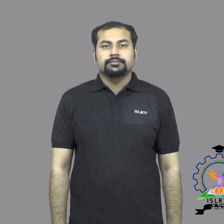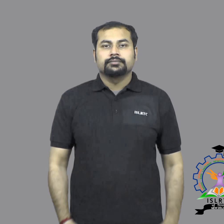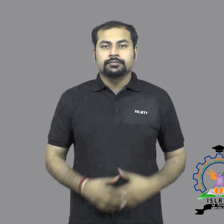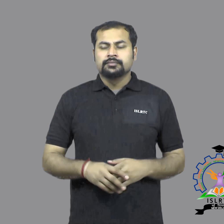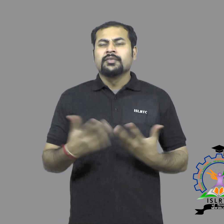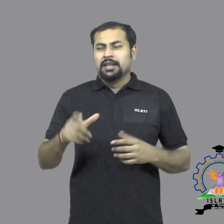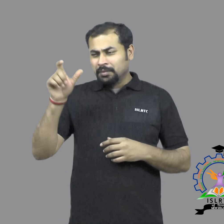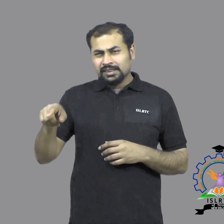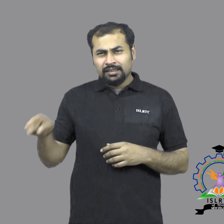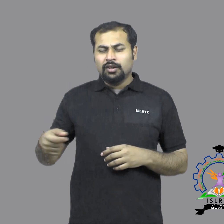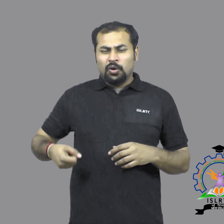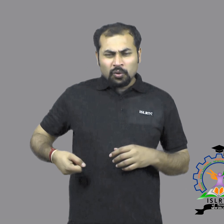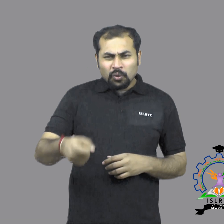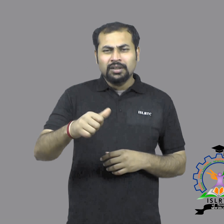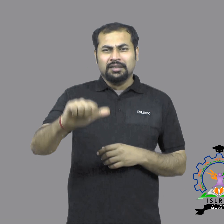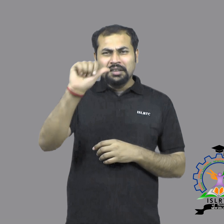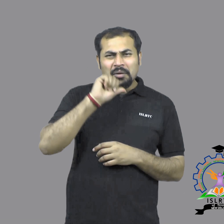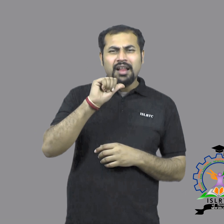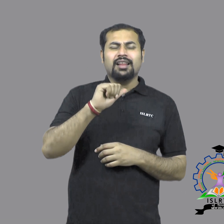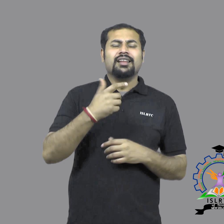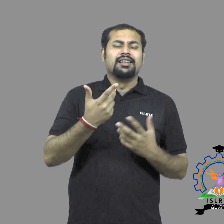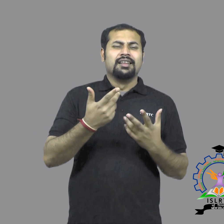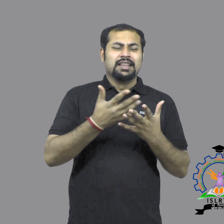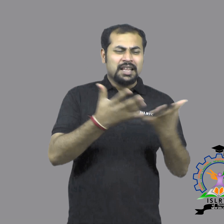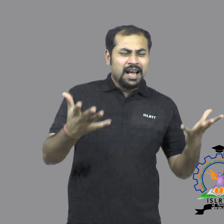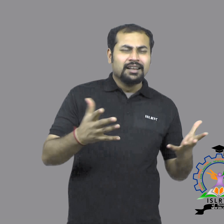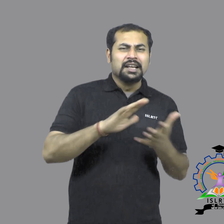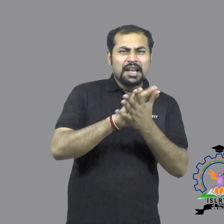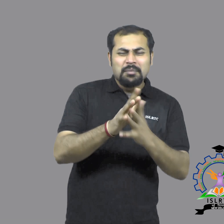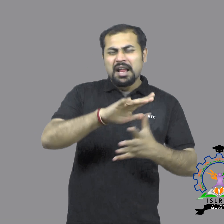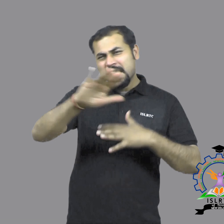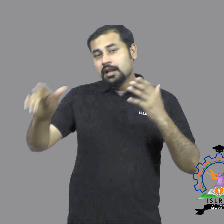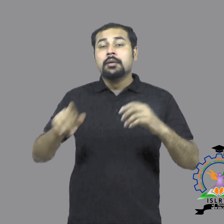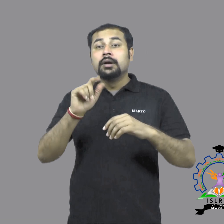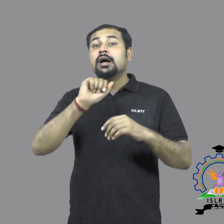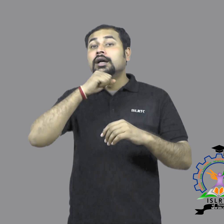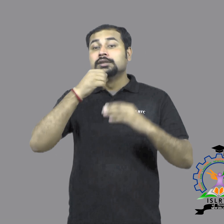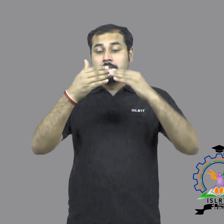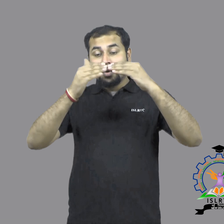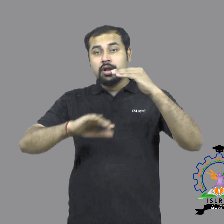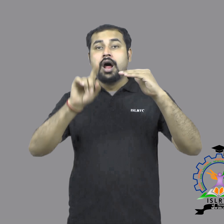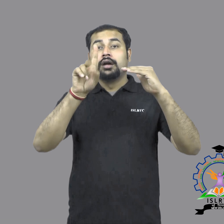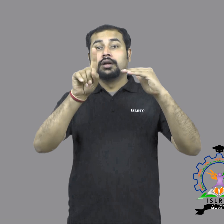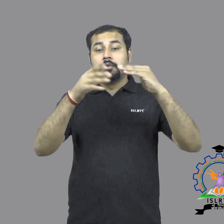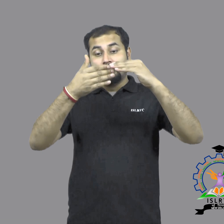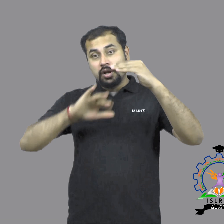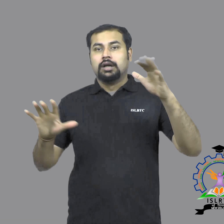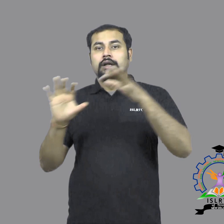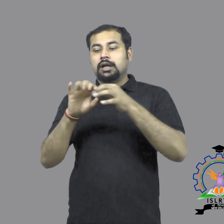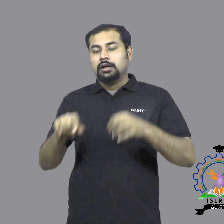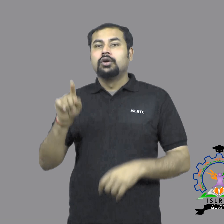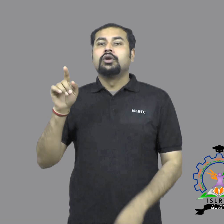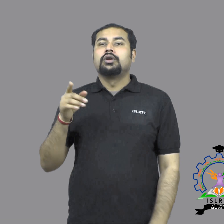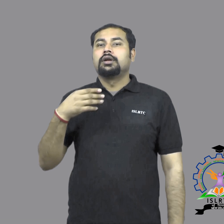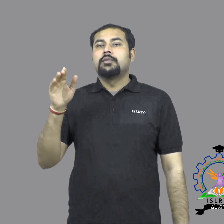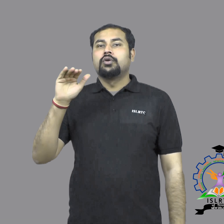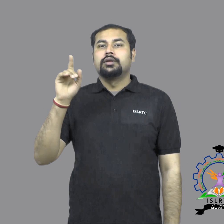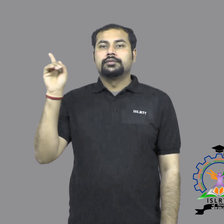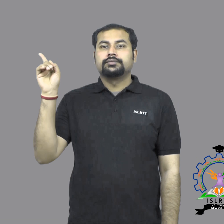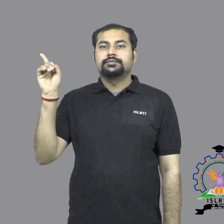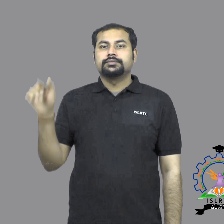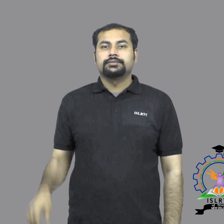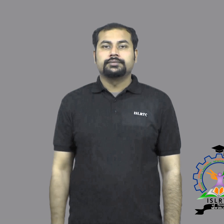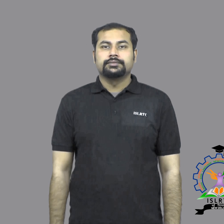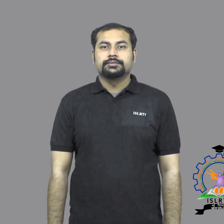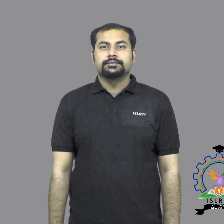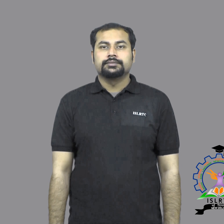Juvenile